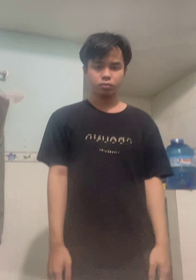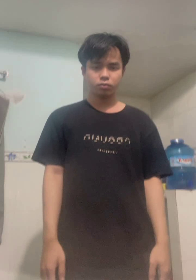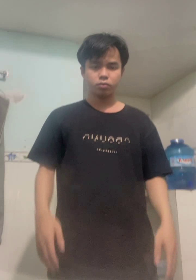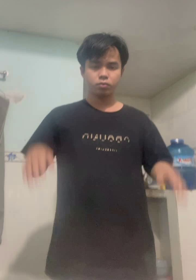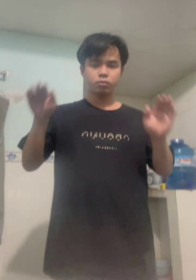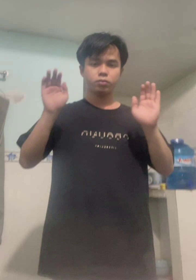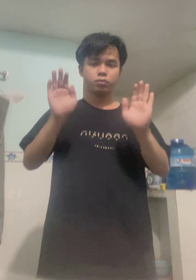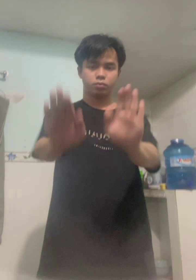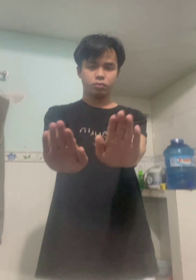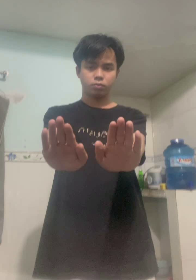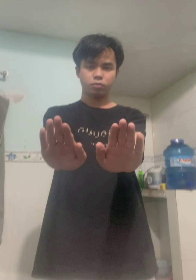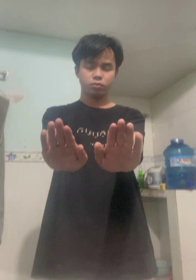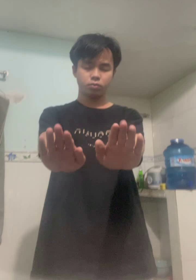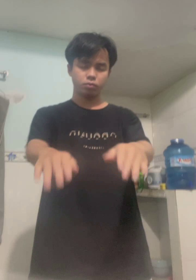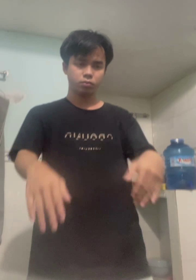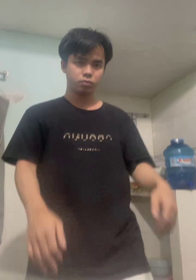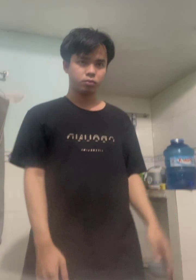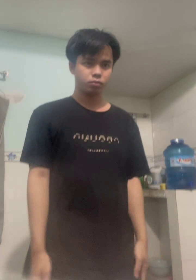dung lai